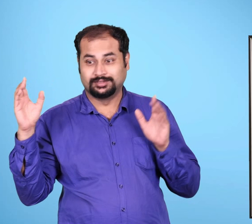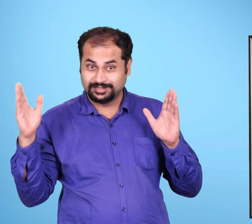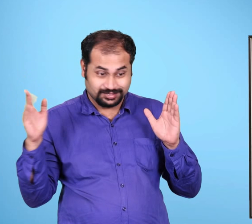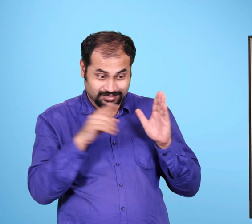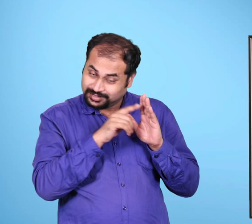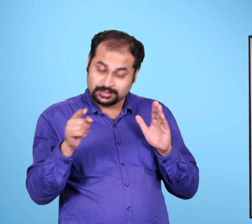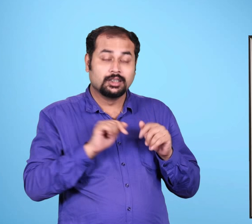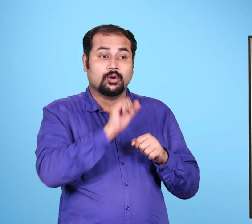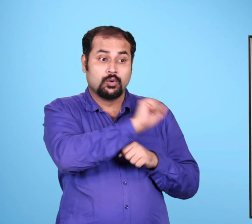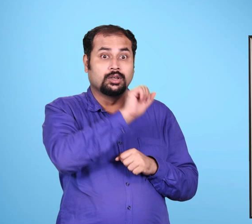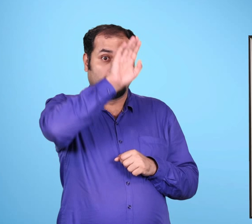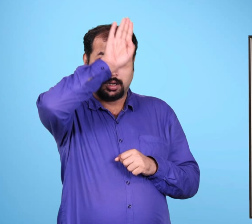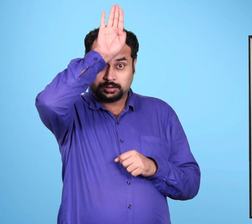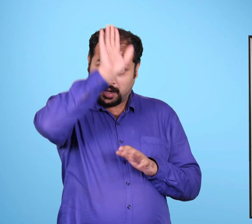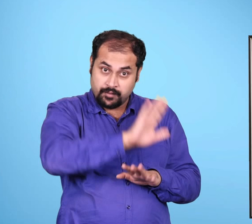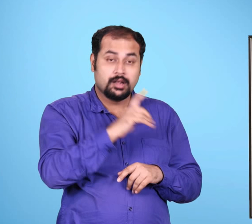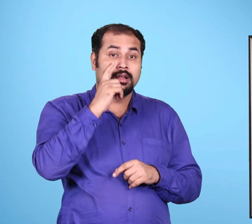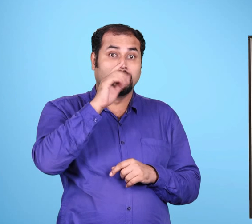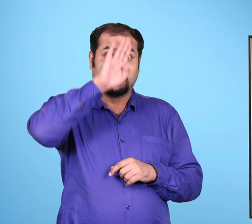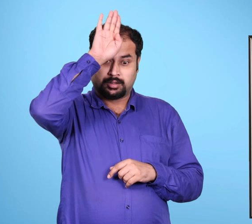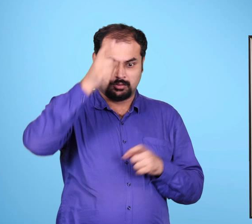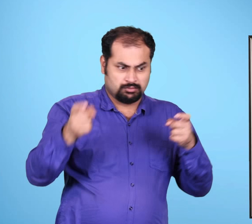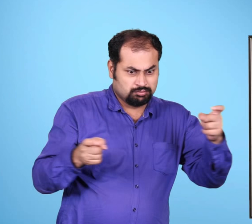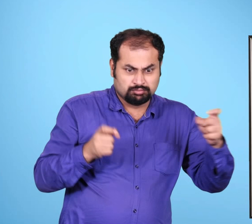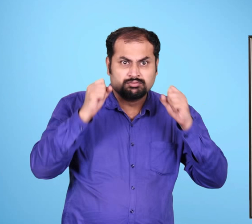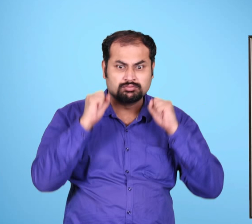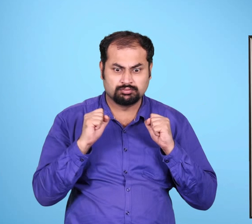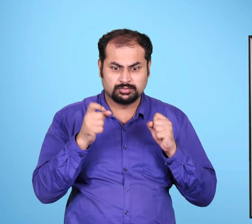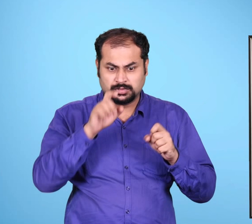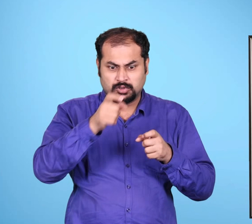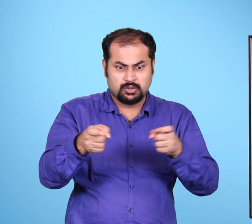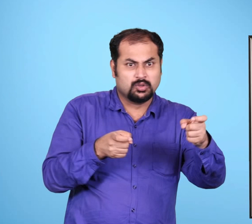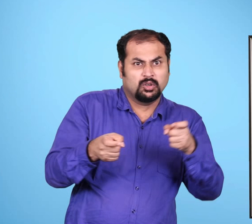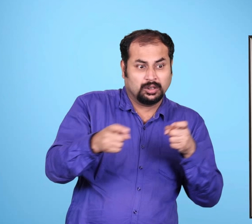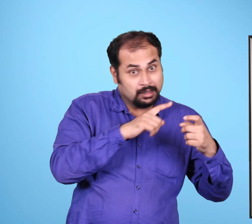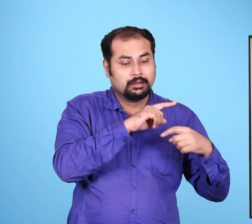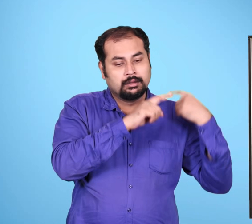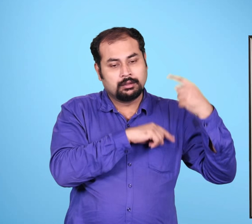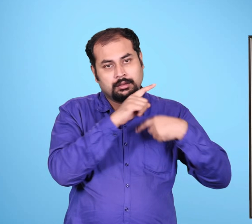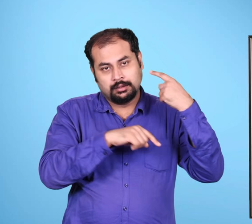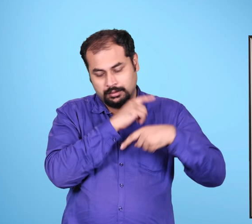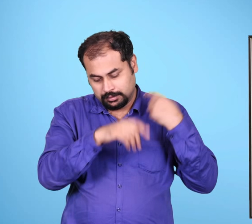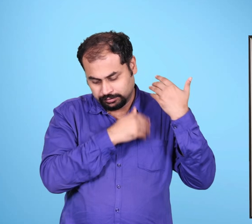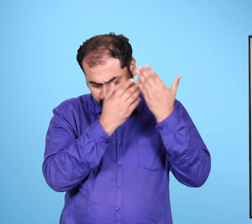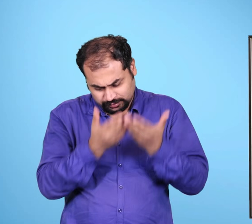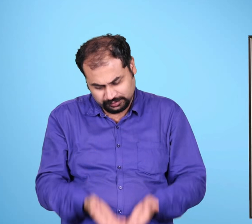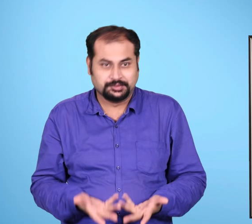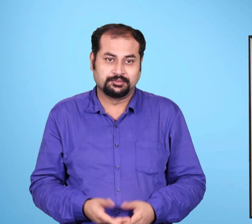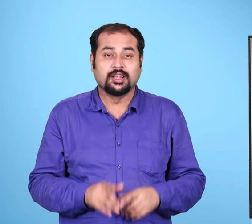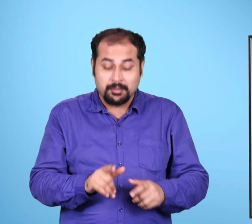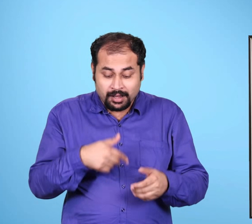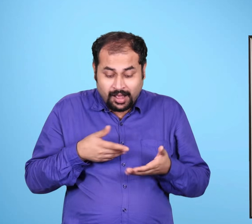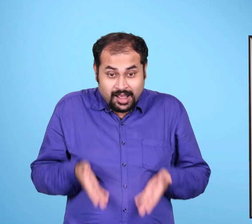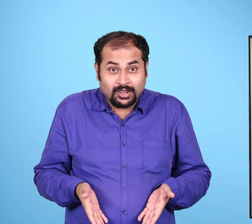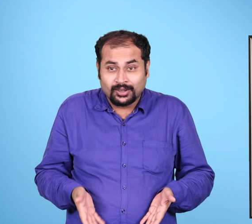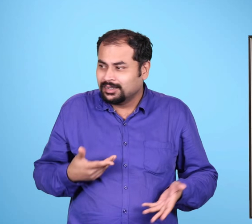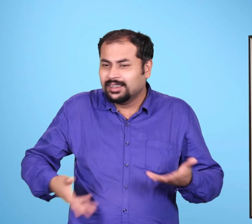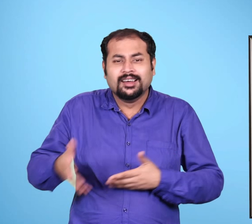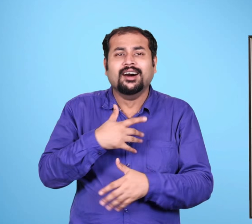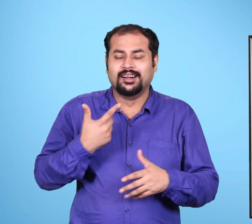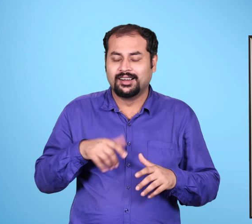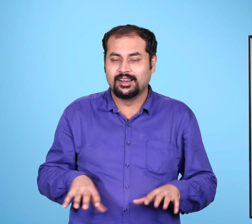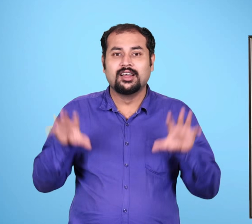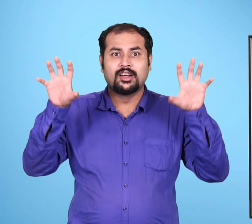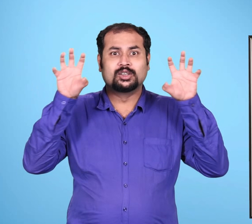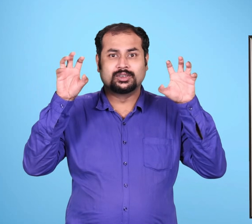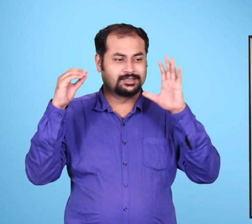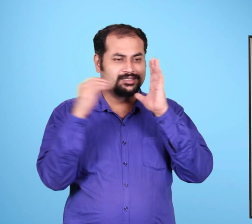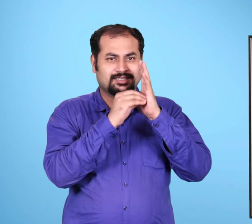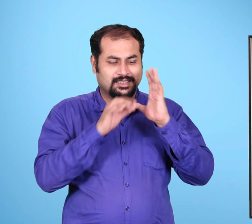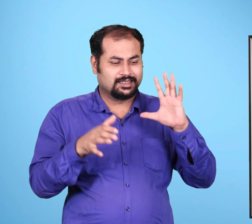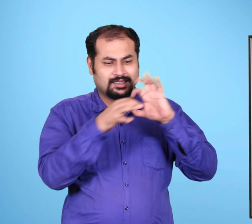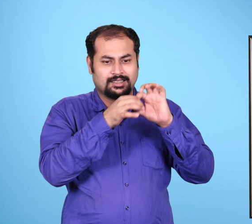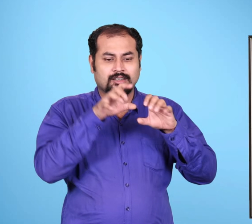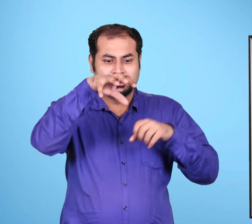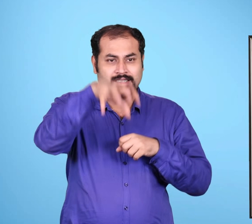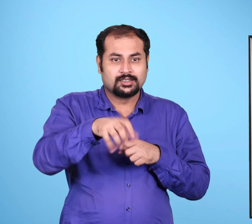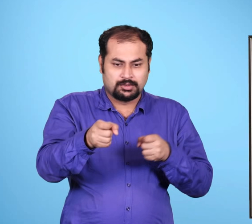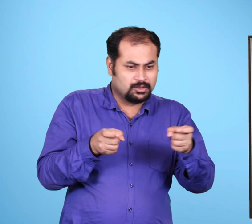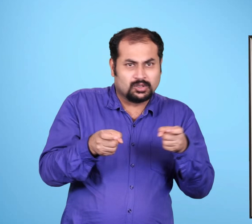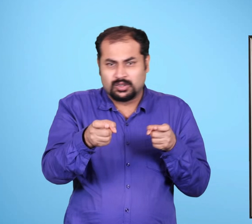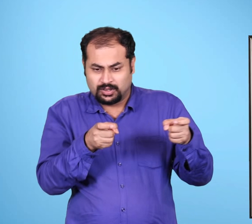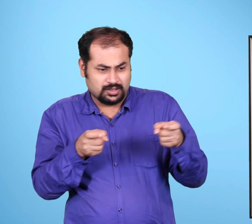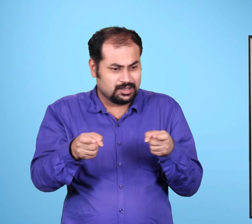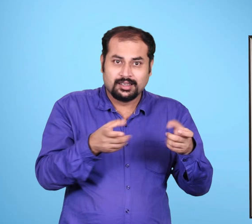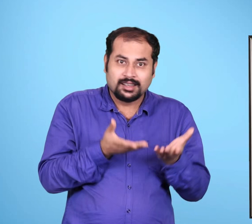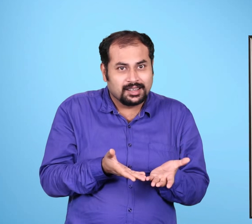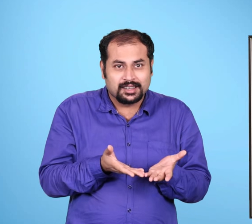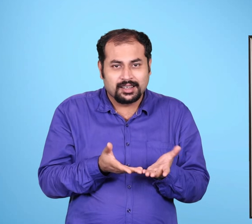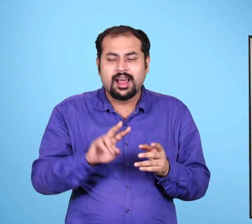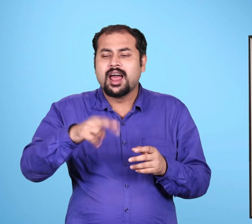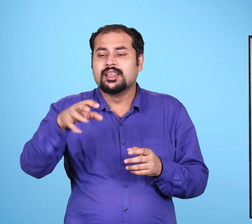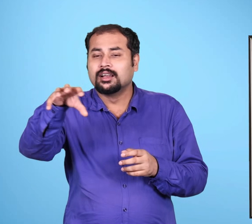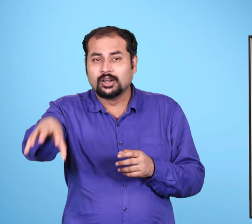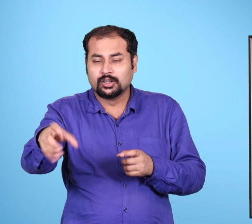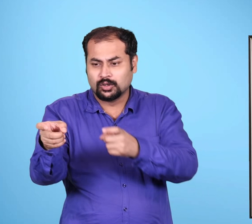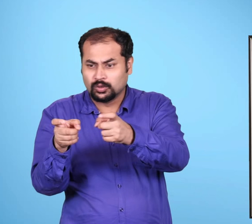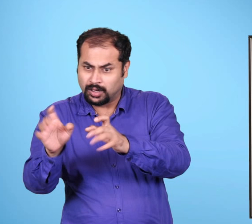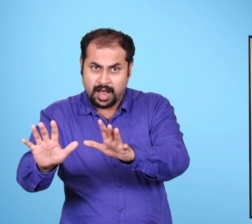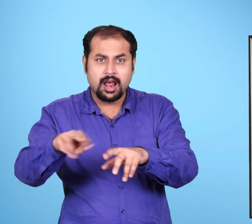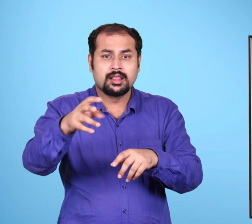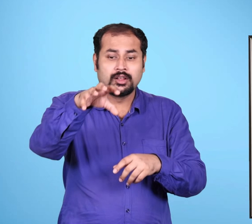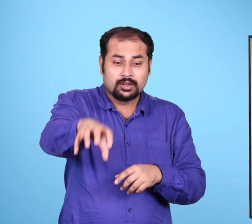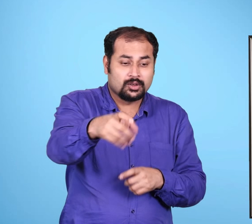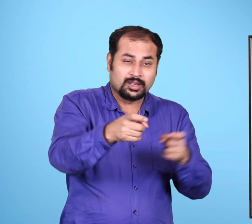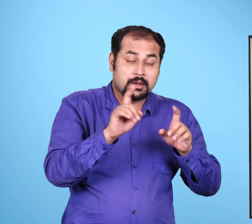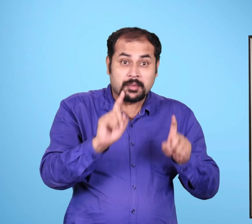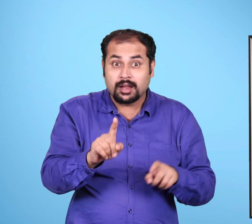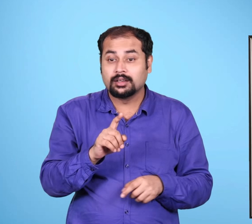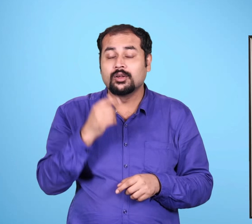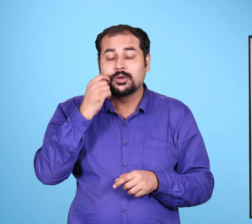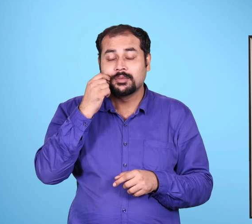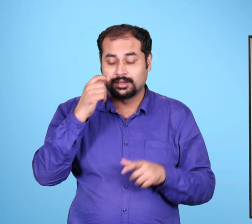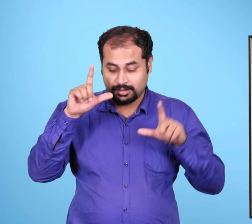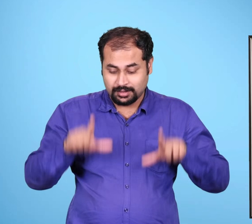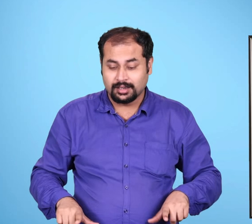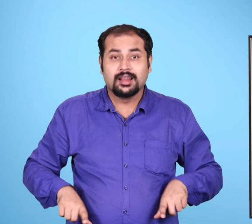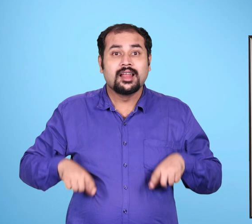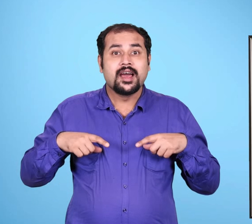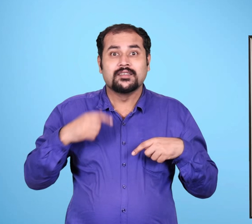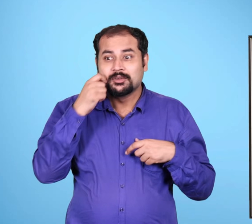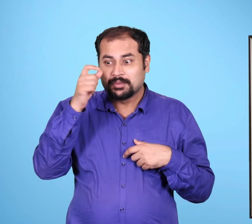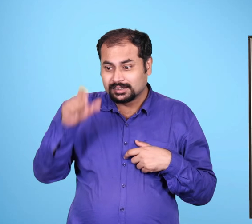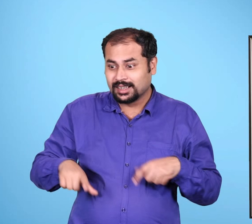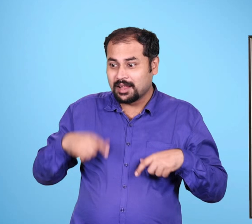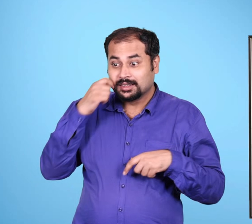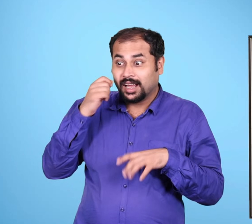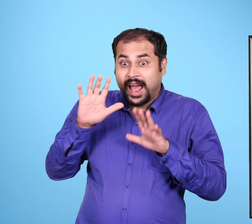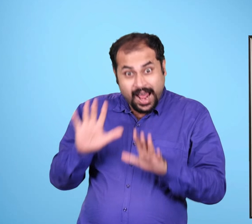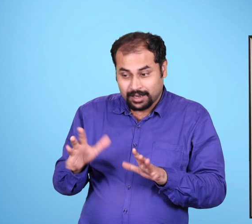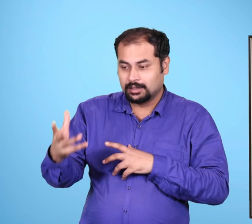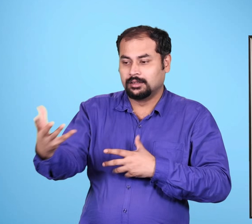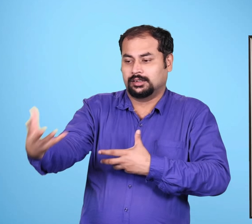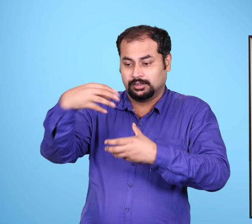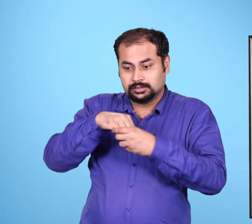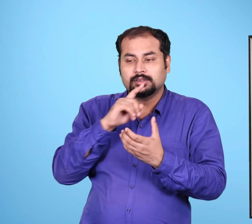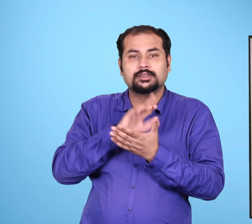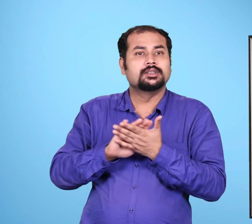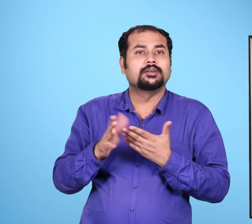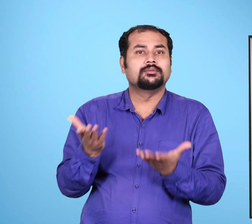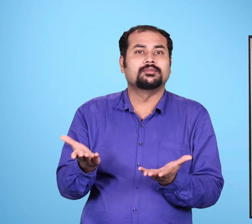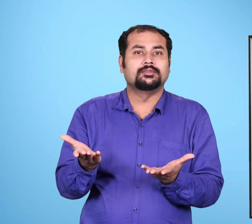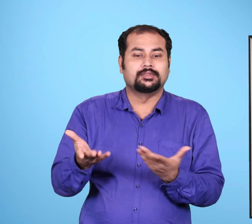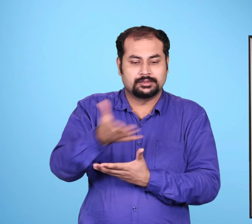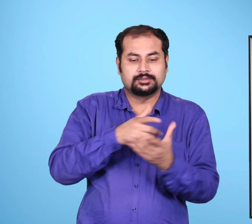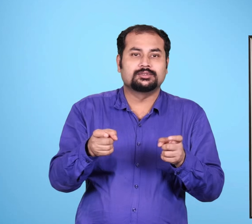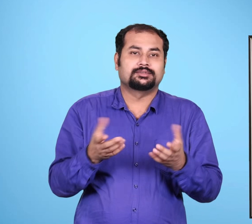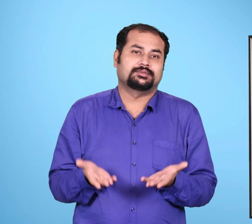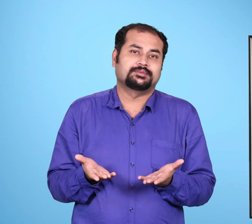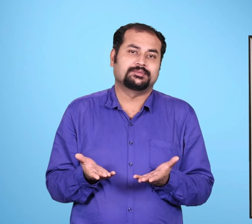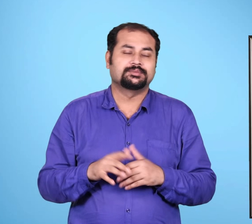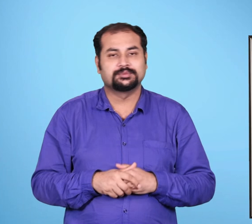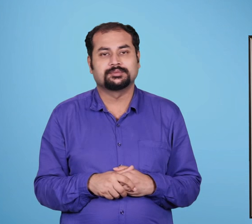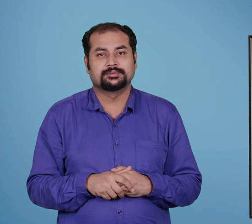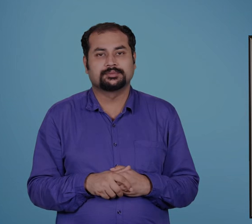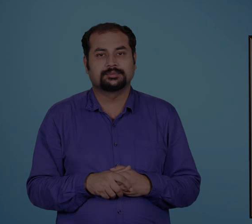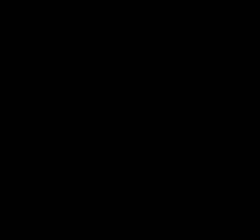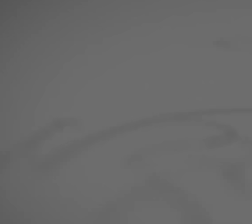initially with kings or queens. Nation states now are constitutional states with well defined territories, and loyal national citizens.